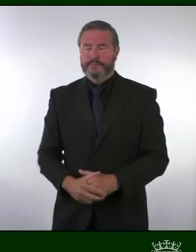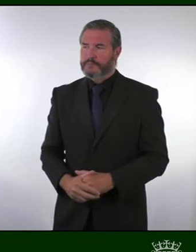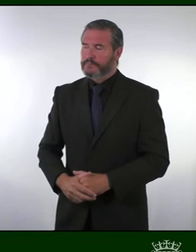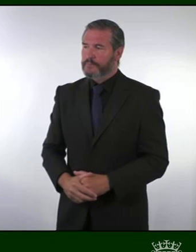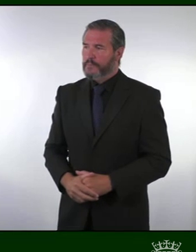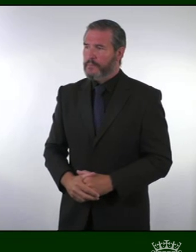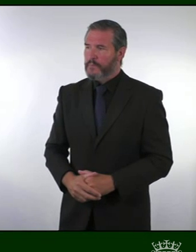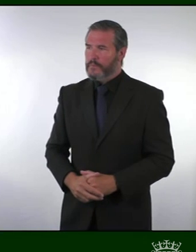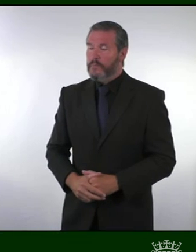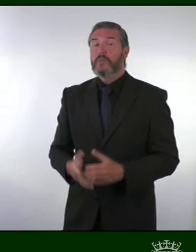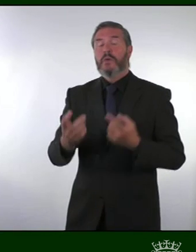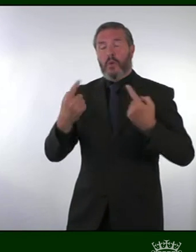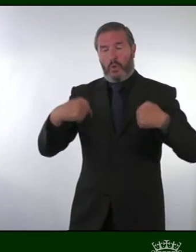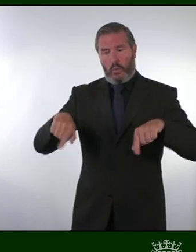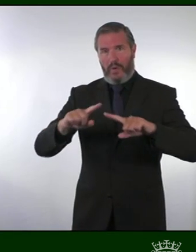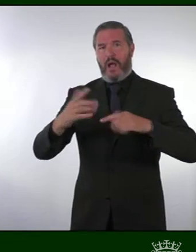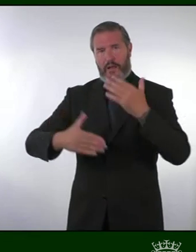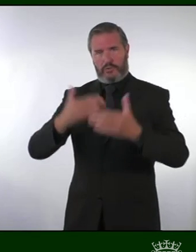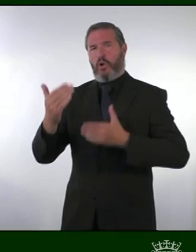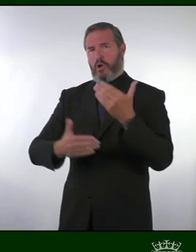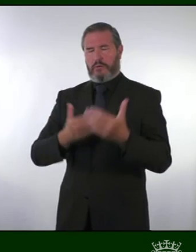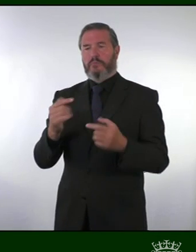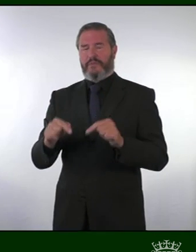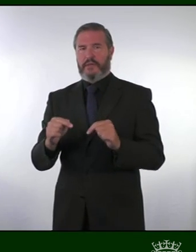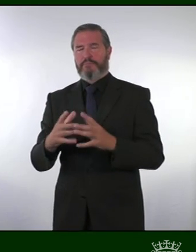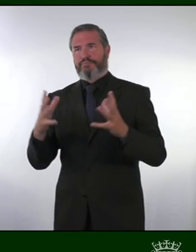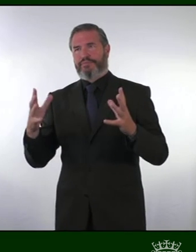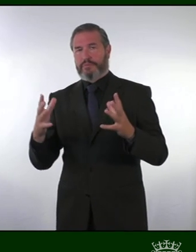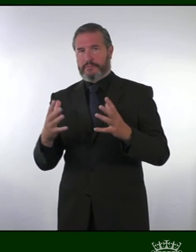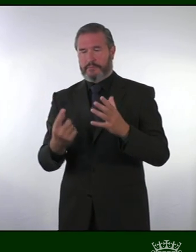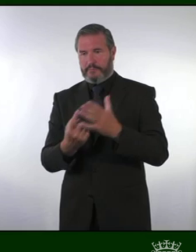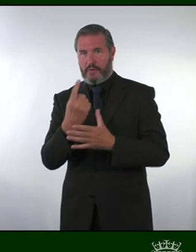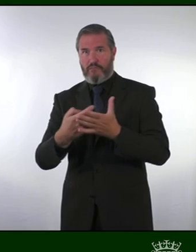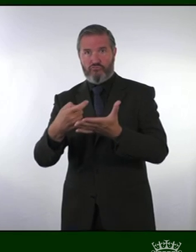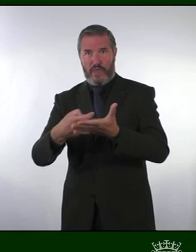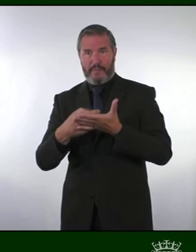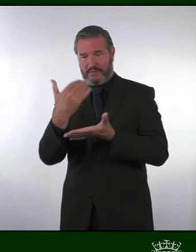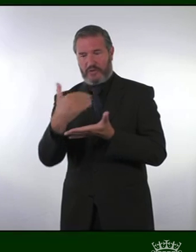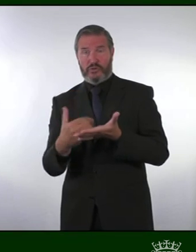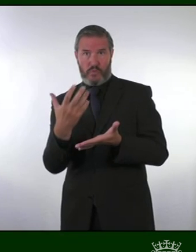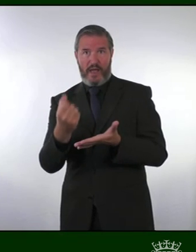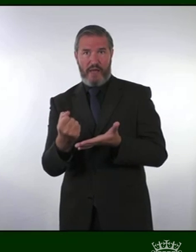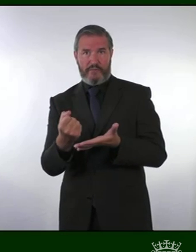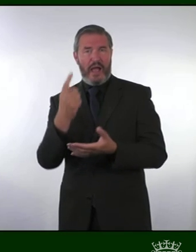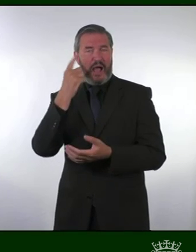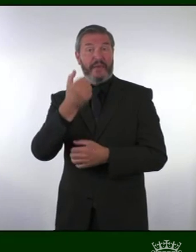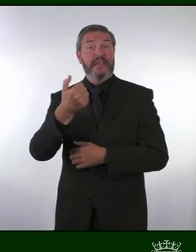Actually, we are getting on with implementing a huge number of the recommendations we have already had.